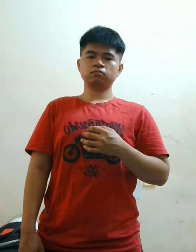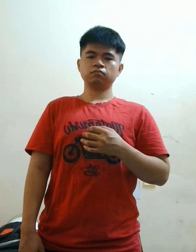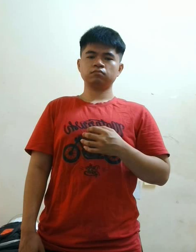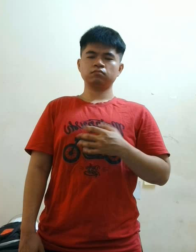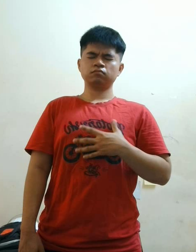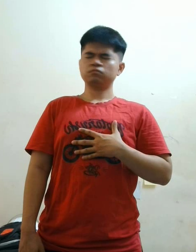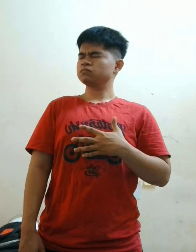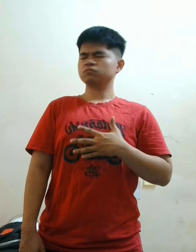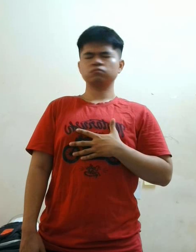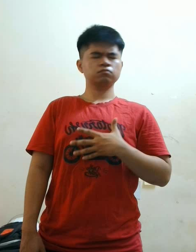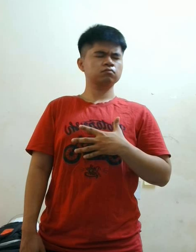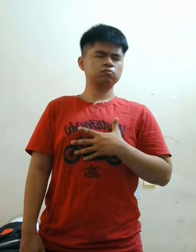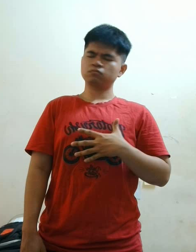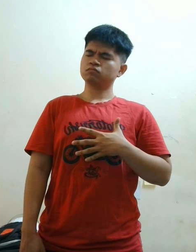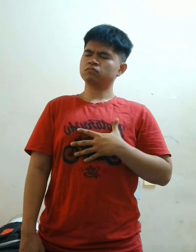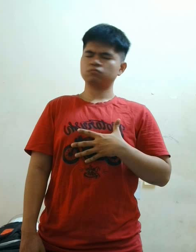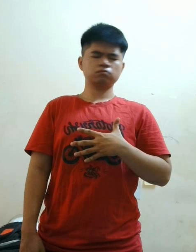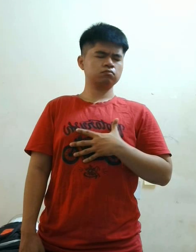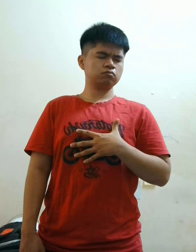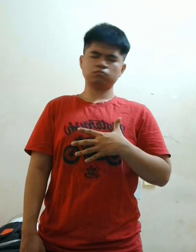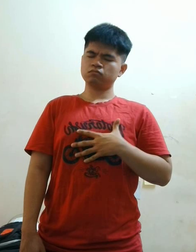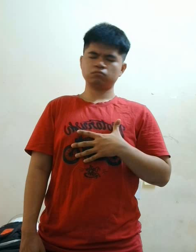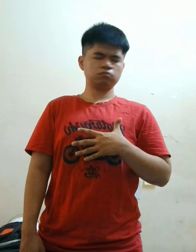khong thich